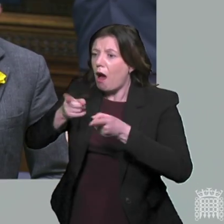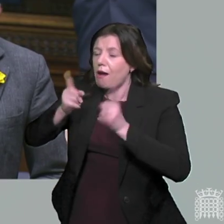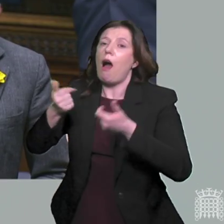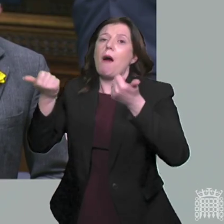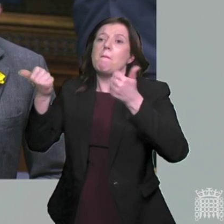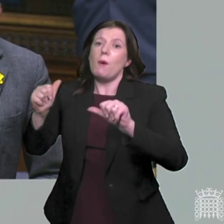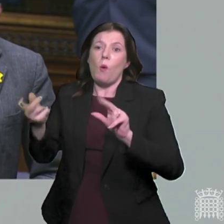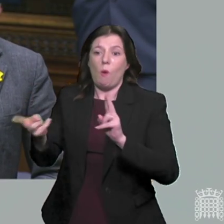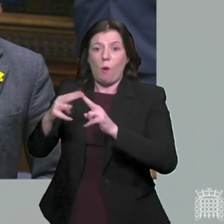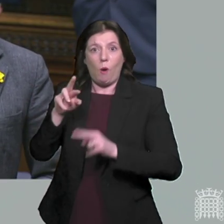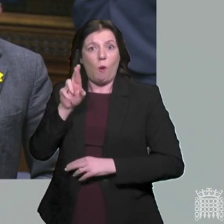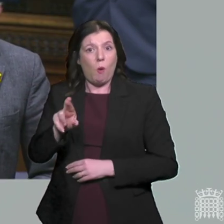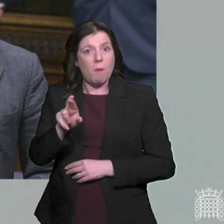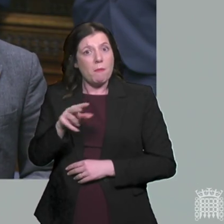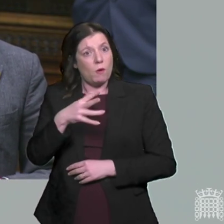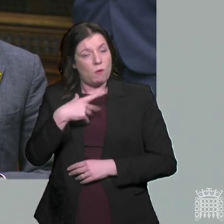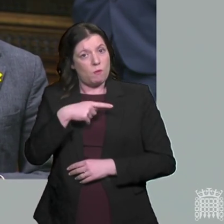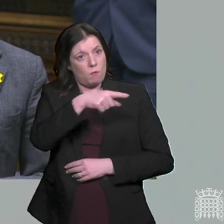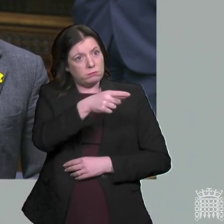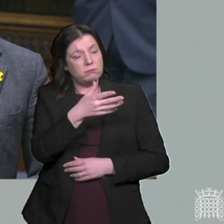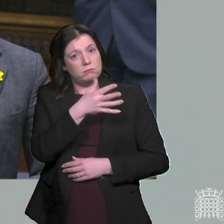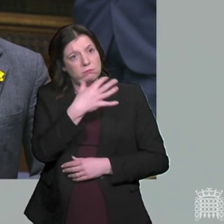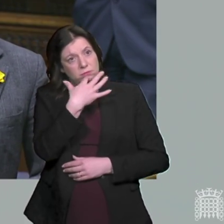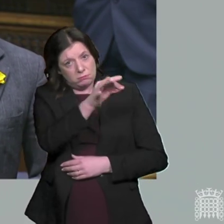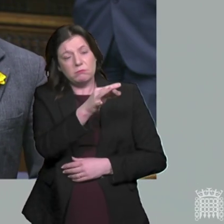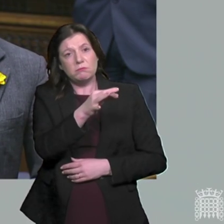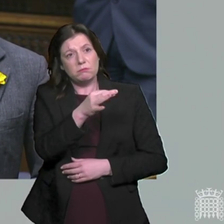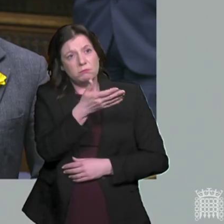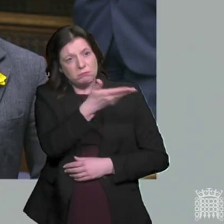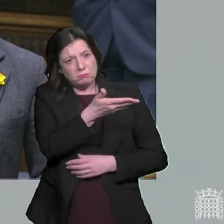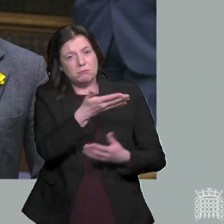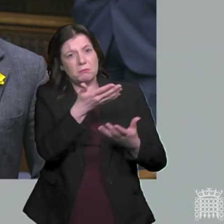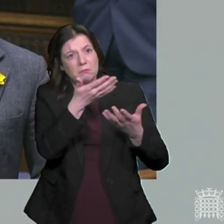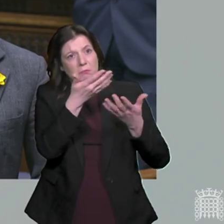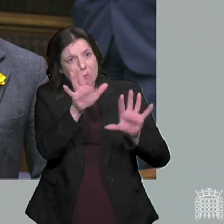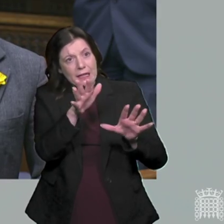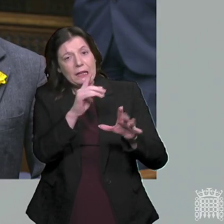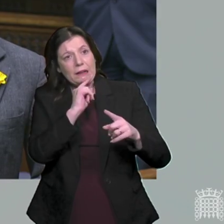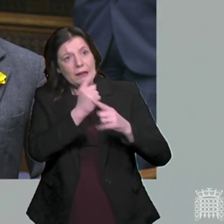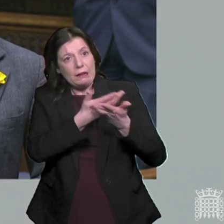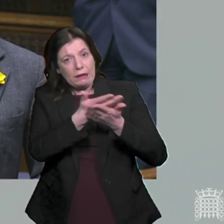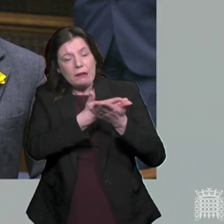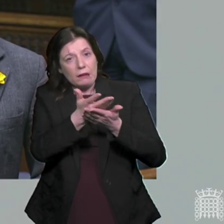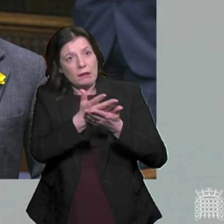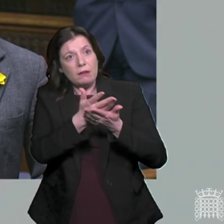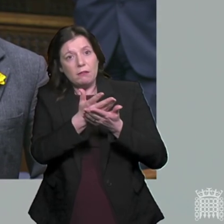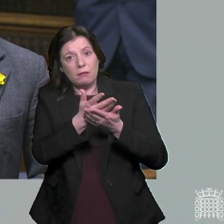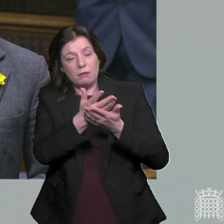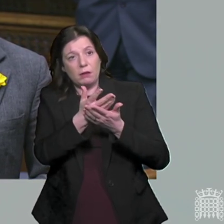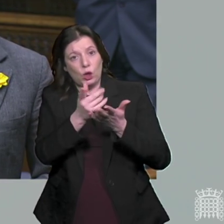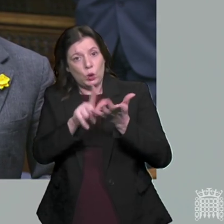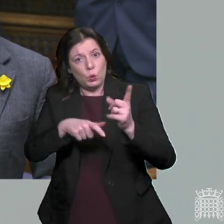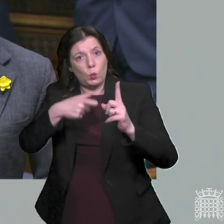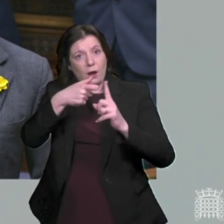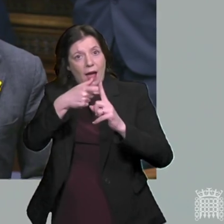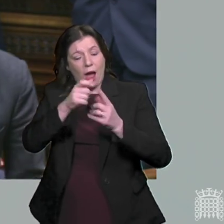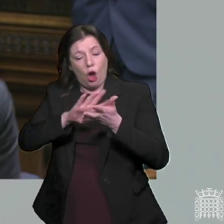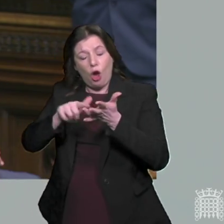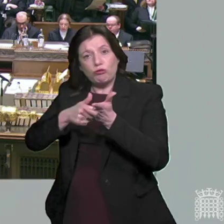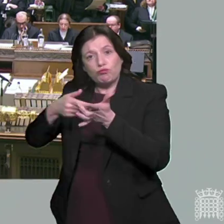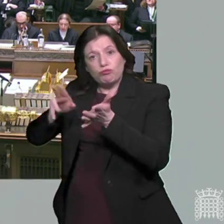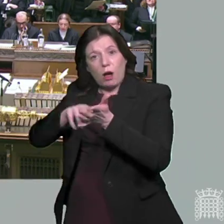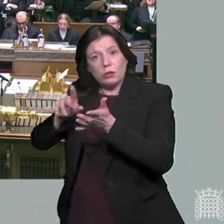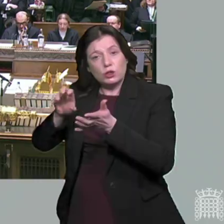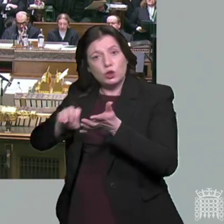Can my right honourable Friend assure the House that he has commenced negotiations to resume an association for the UK with Horizon Europe?